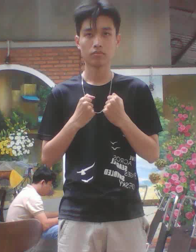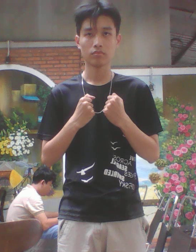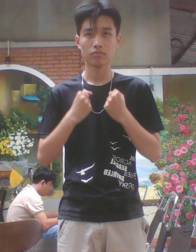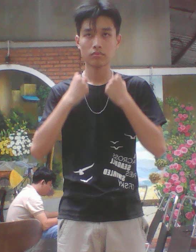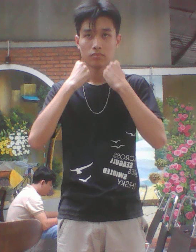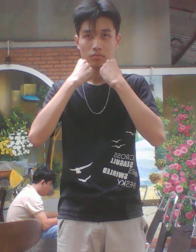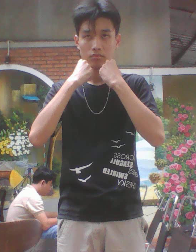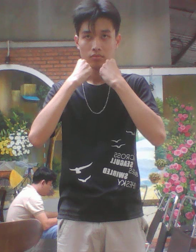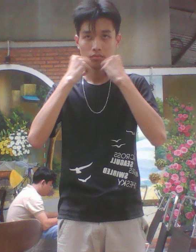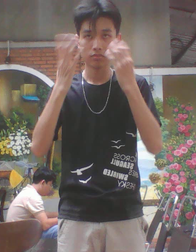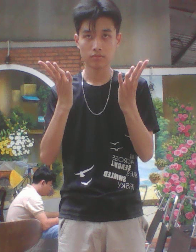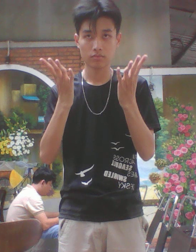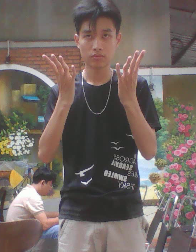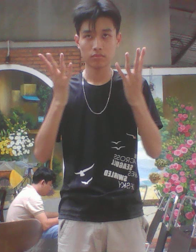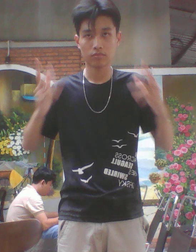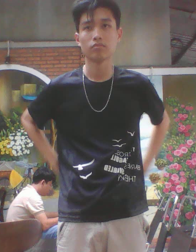cam on